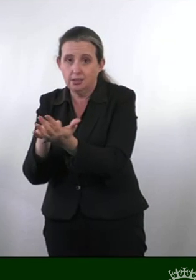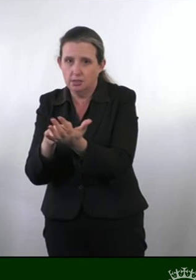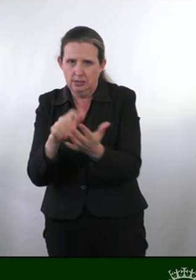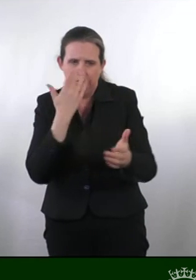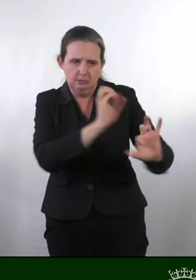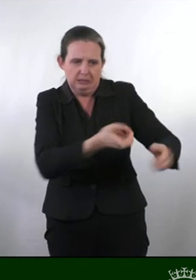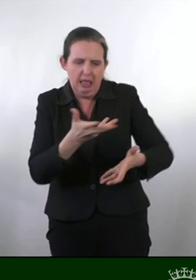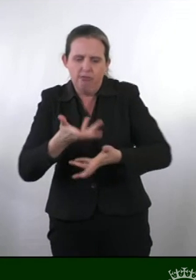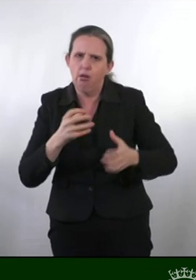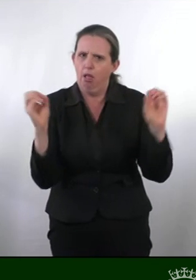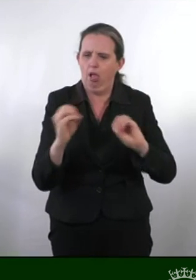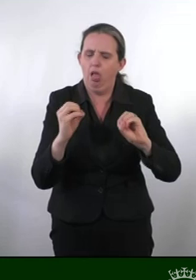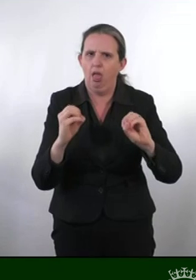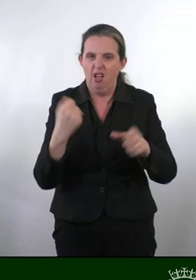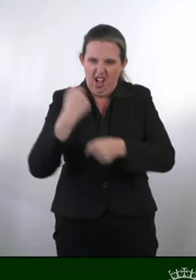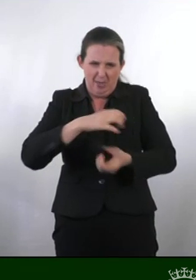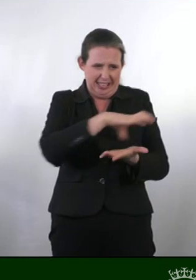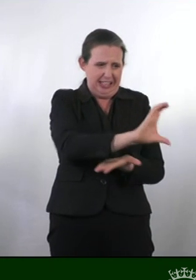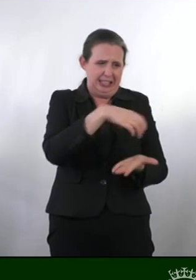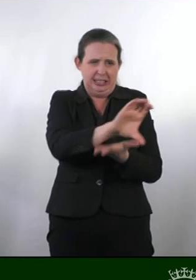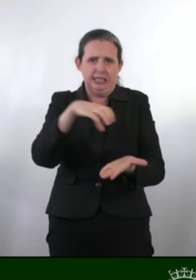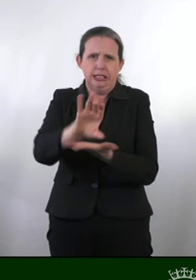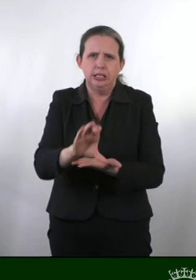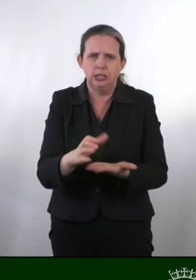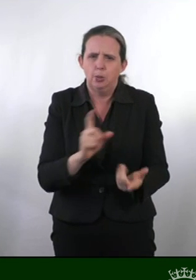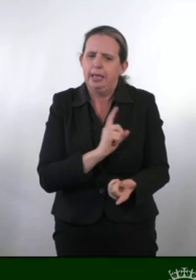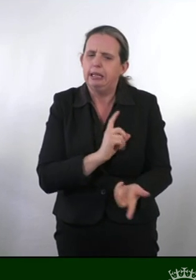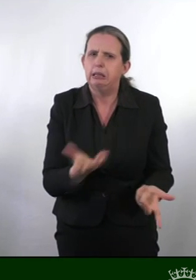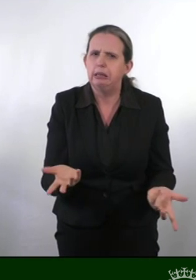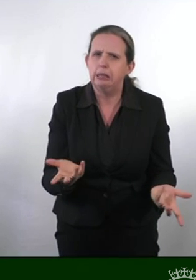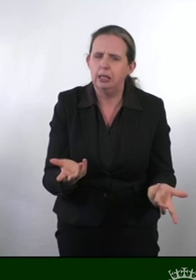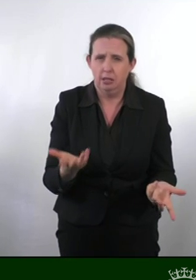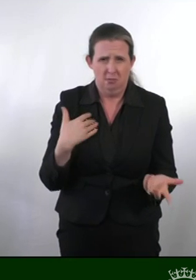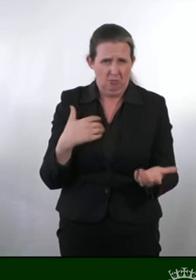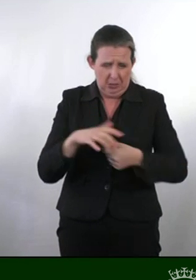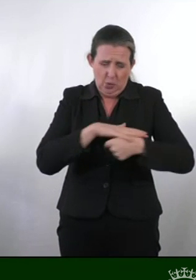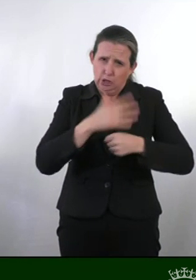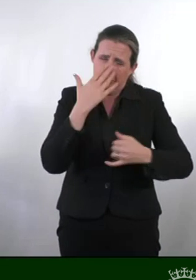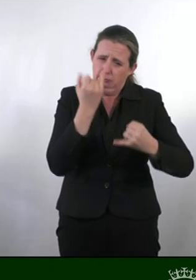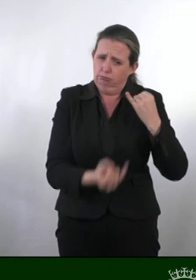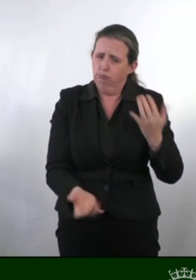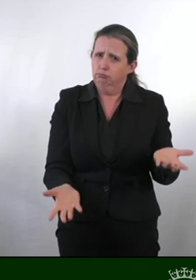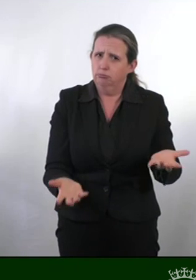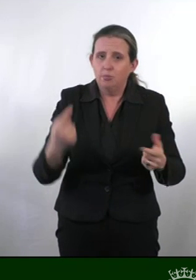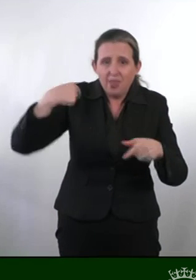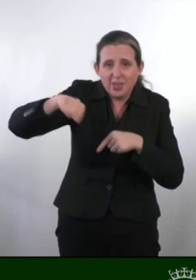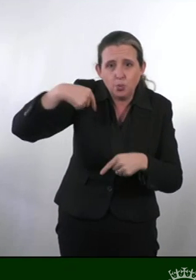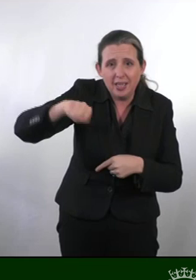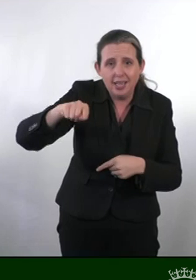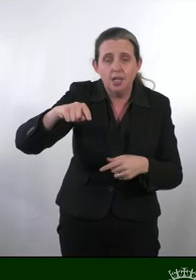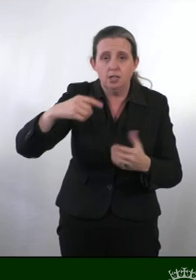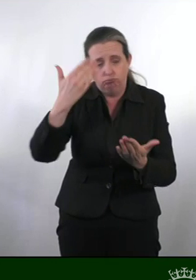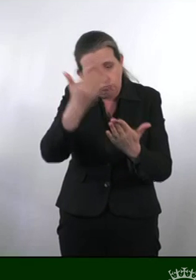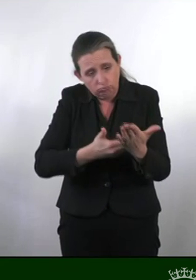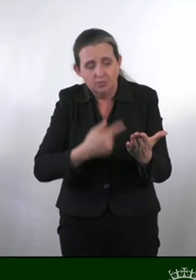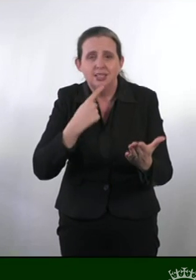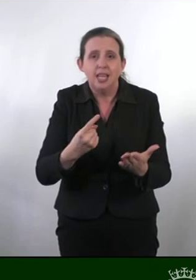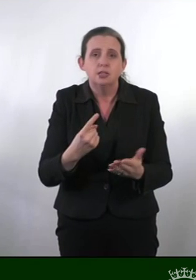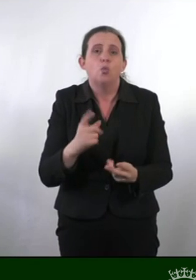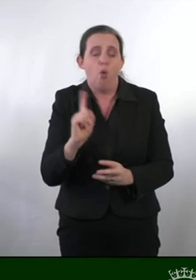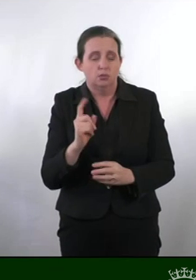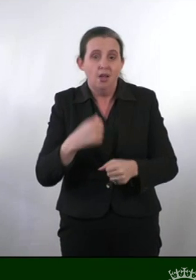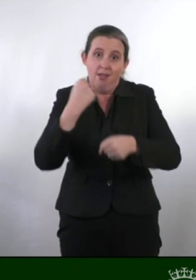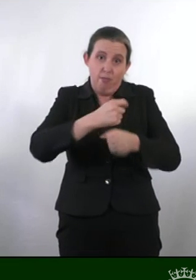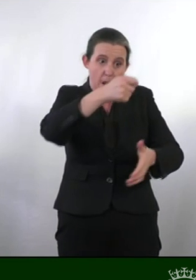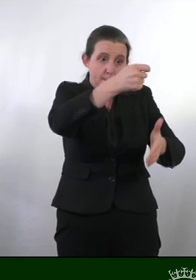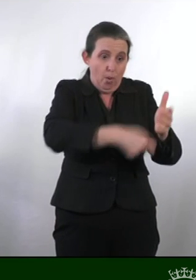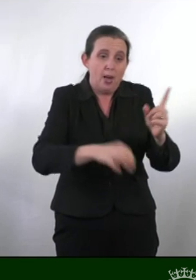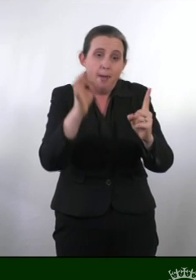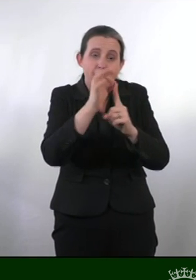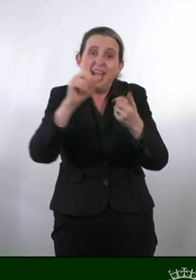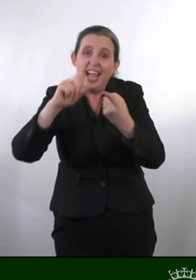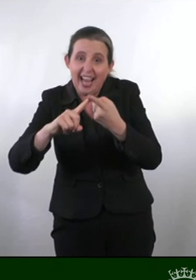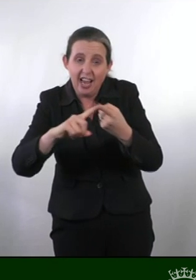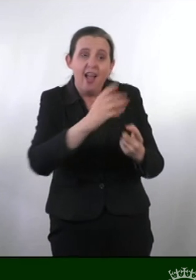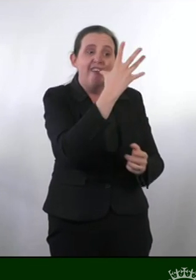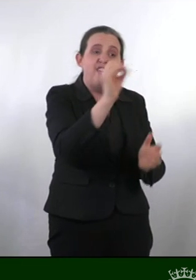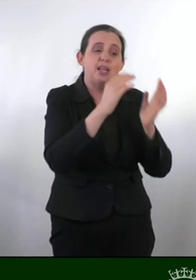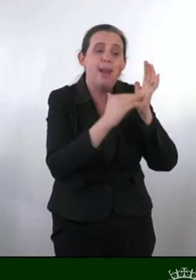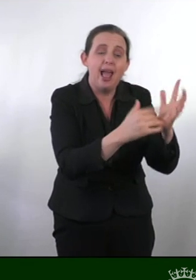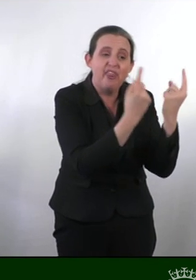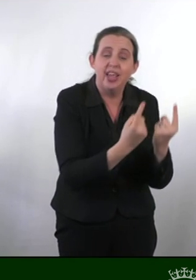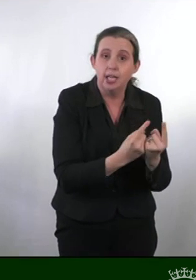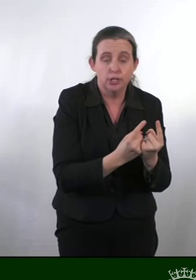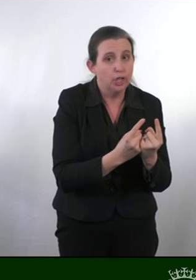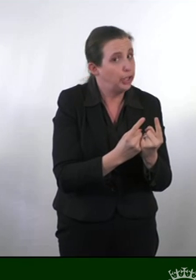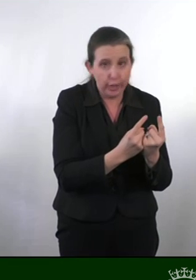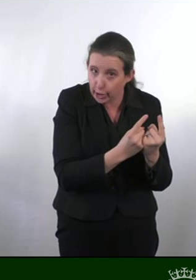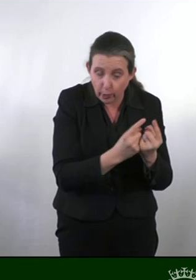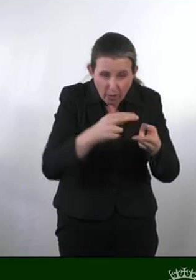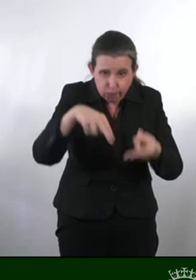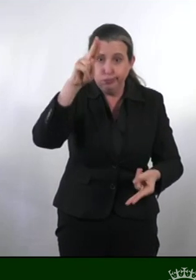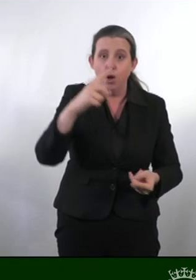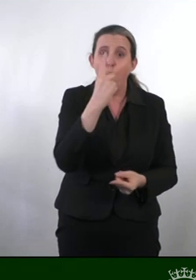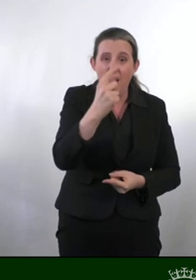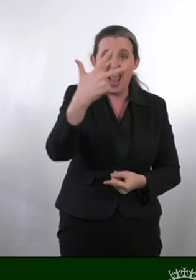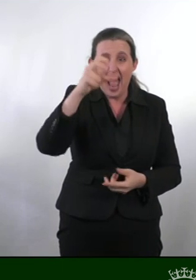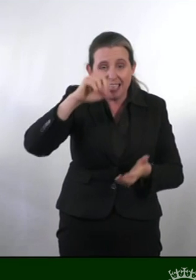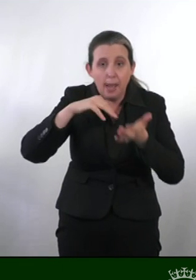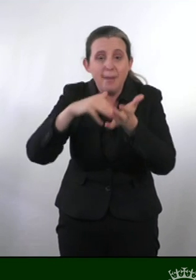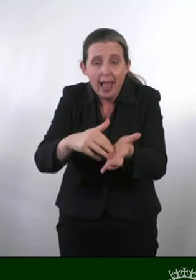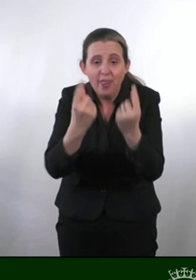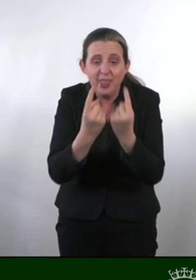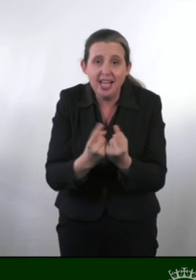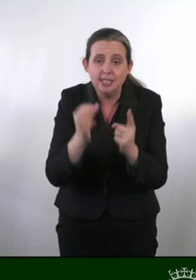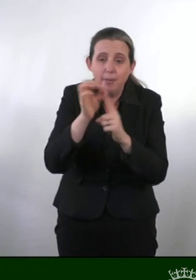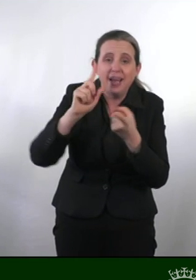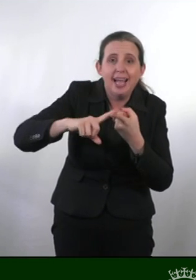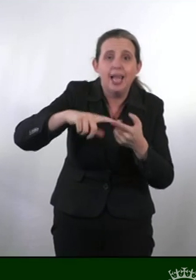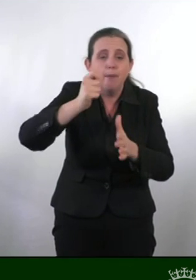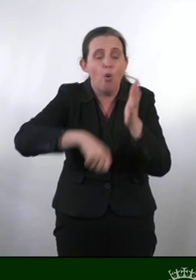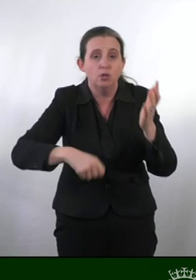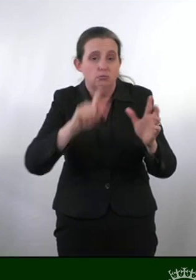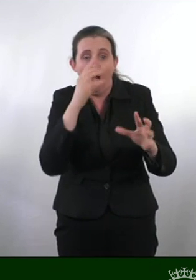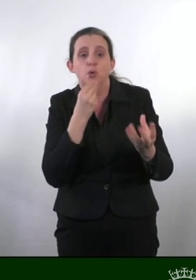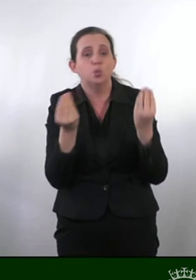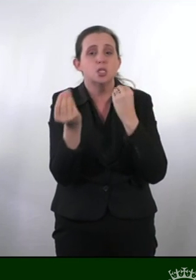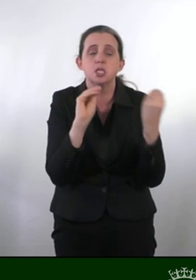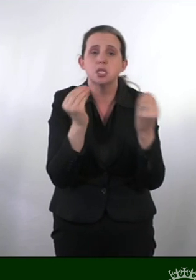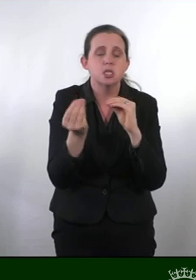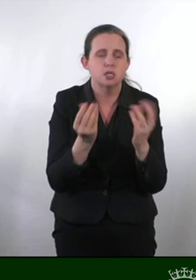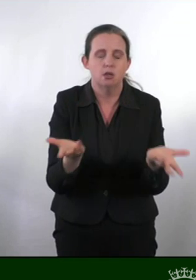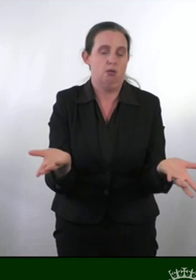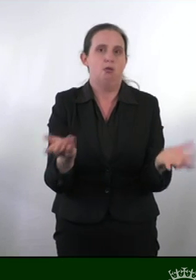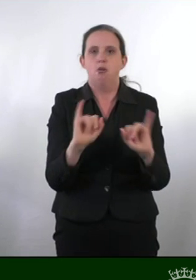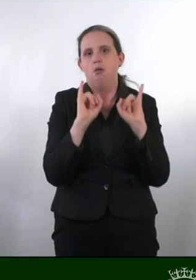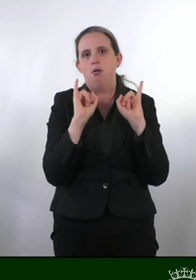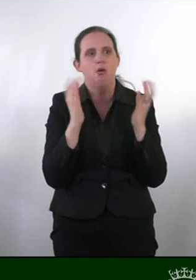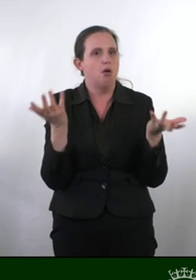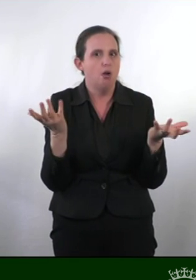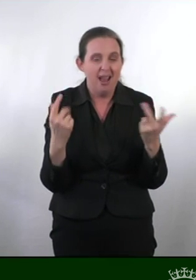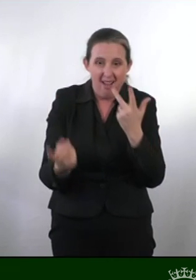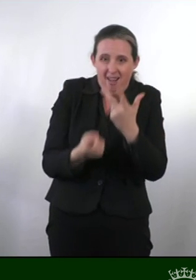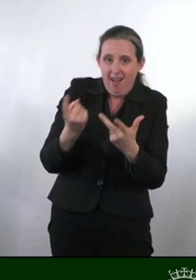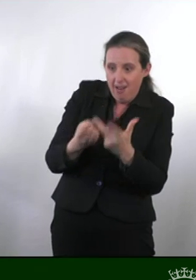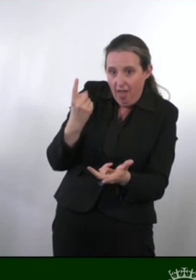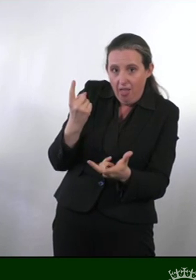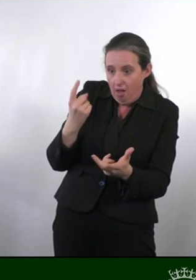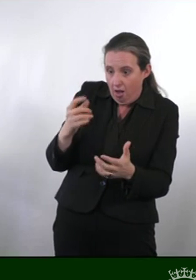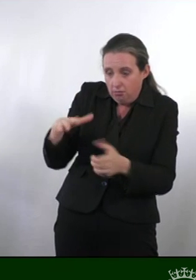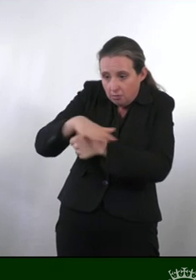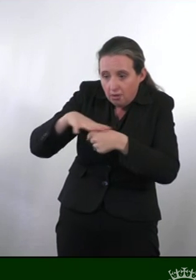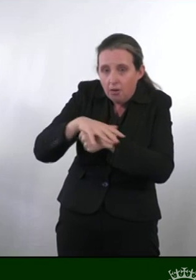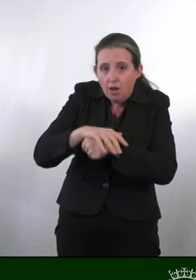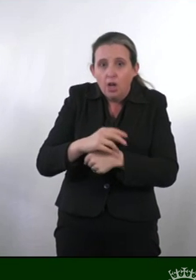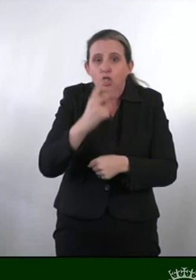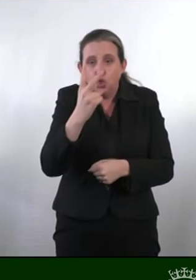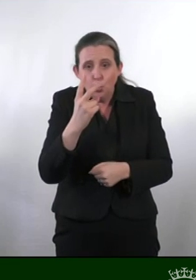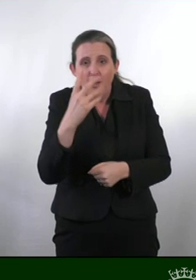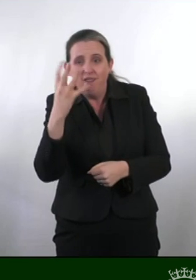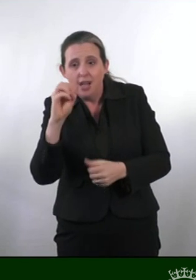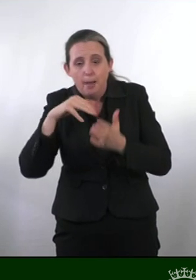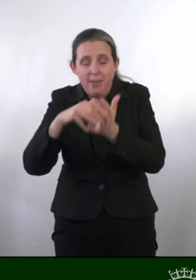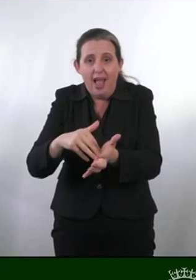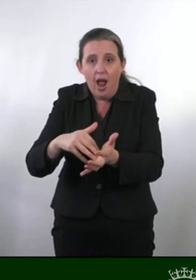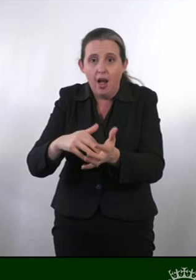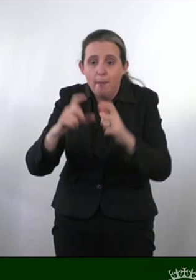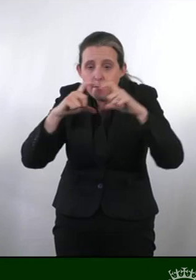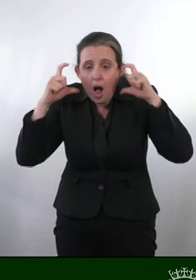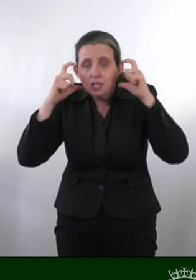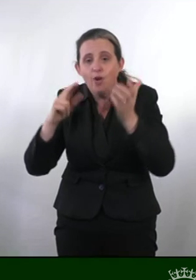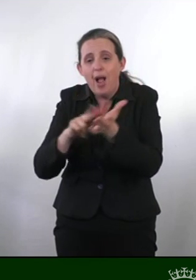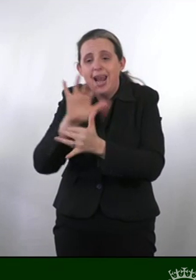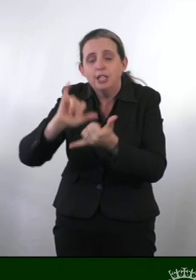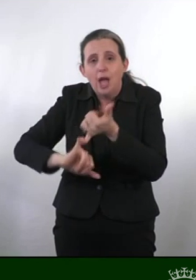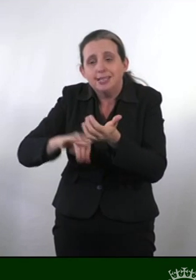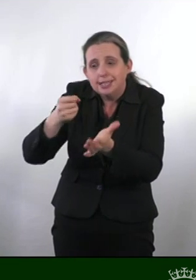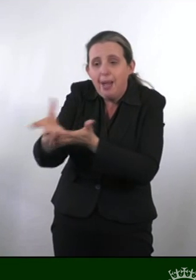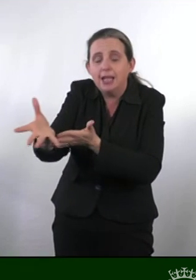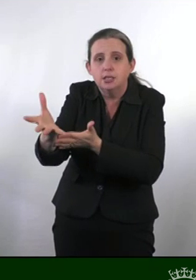The problem is even worse than we thought. This week, a Cabinet Office response suggests that the Government purchased not 50 million unusable items of protective equipment but 180 million, and a new report this morning by the National Audit Office identifies a further set of orders totalling £240 million for face masks for the NHS that it cannot use.